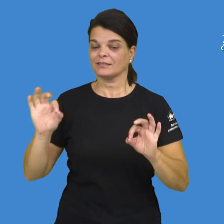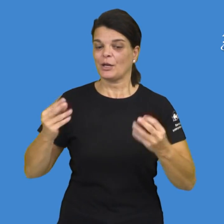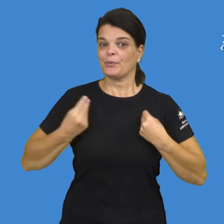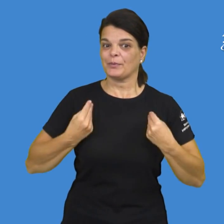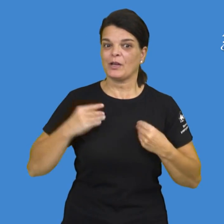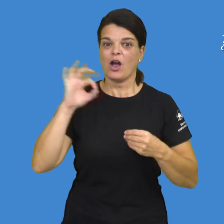vivir